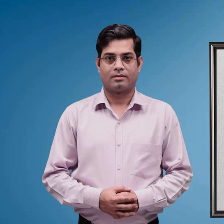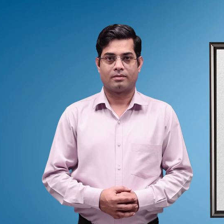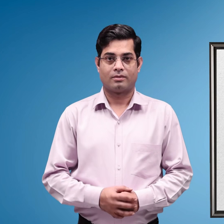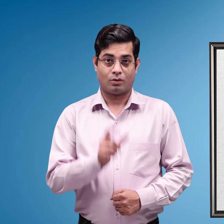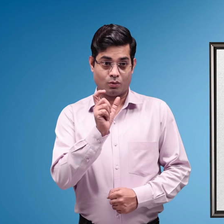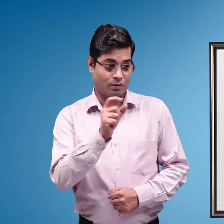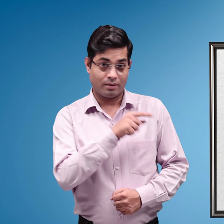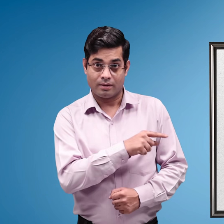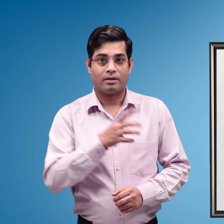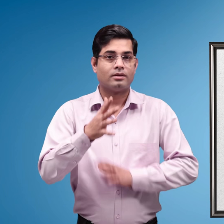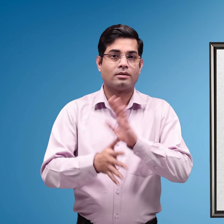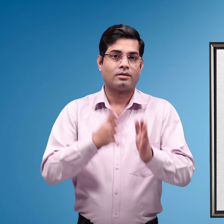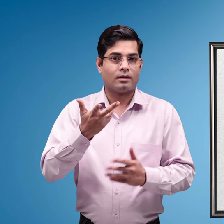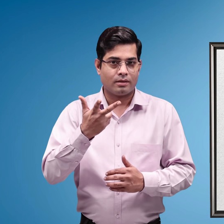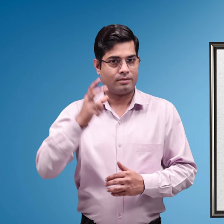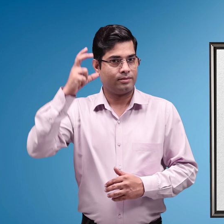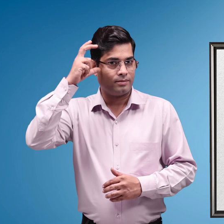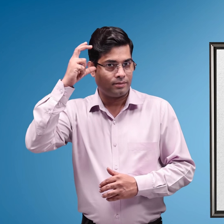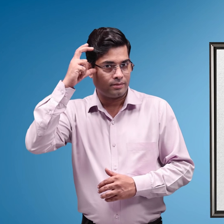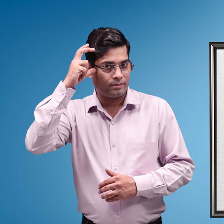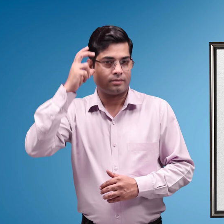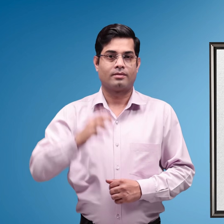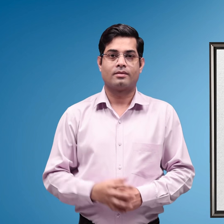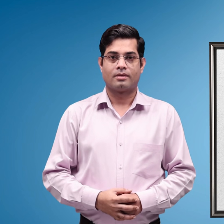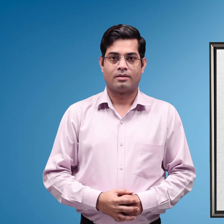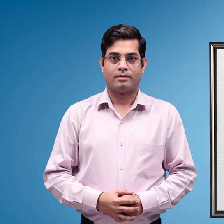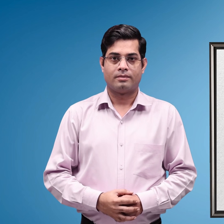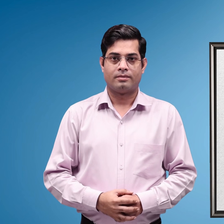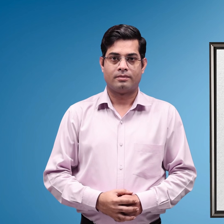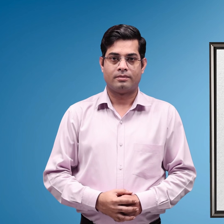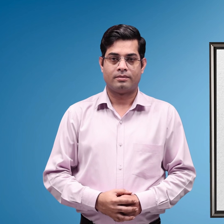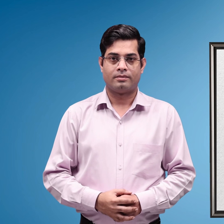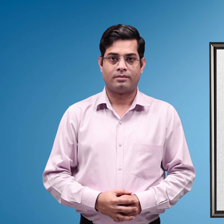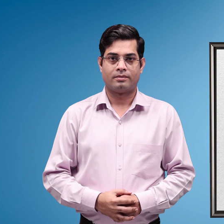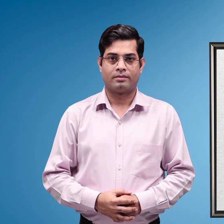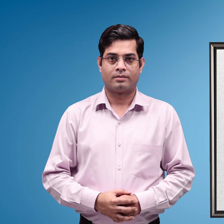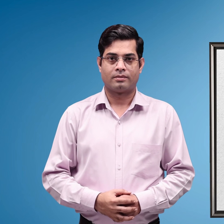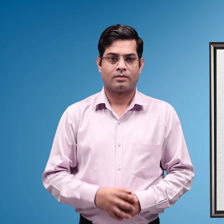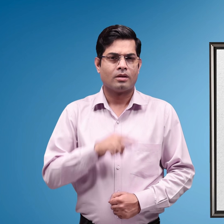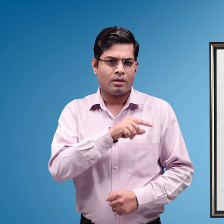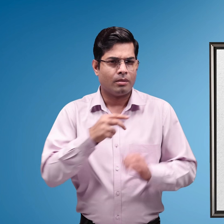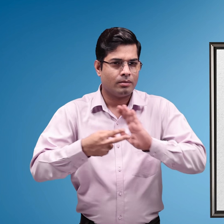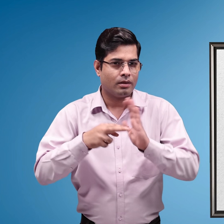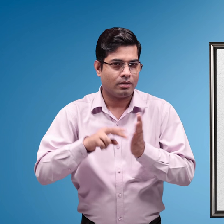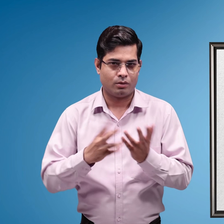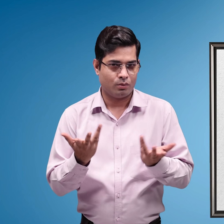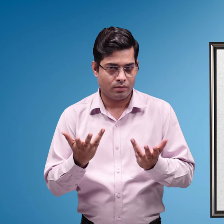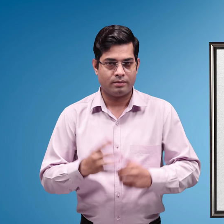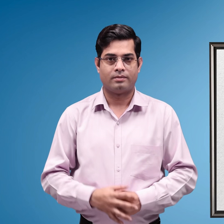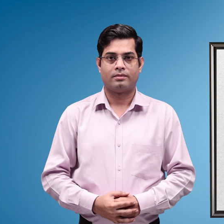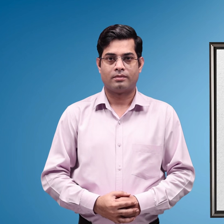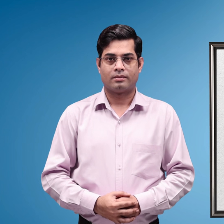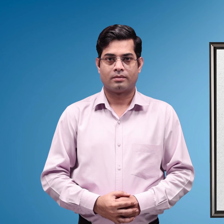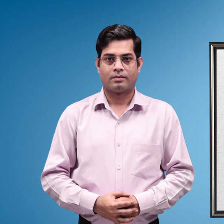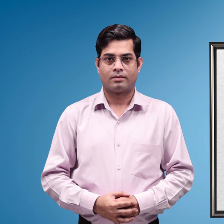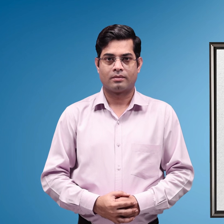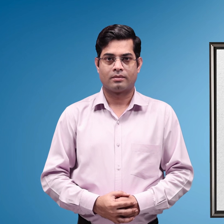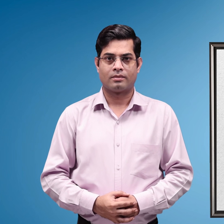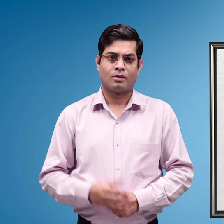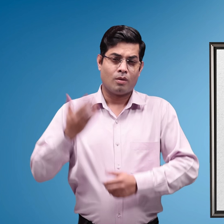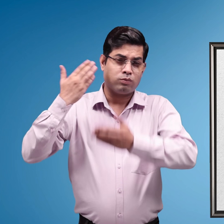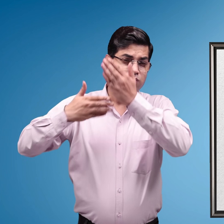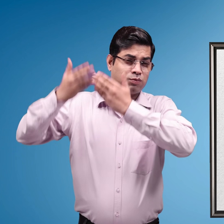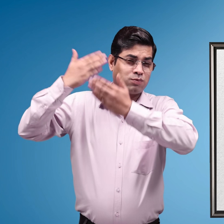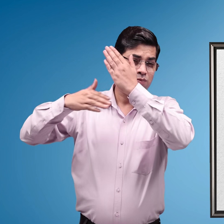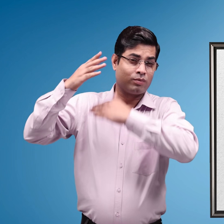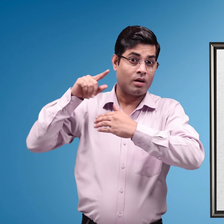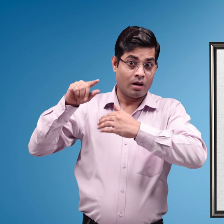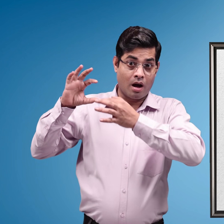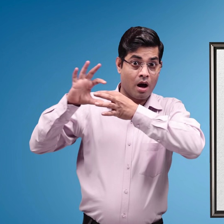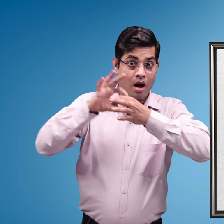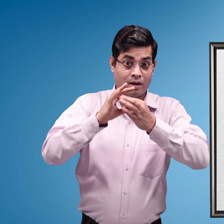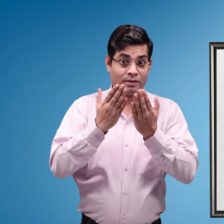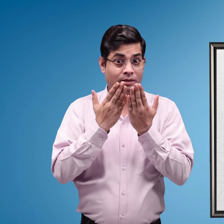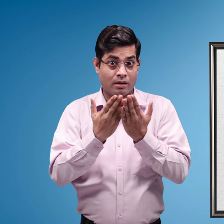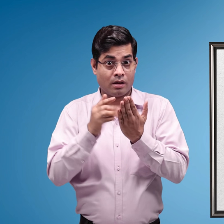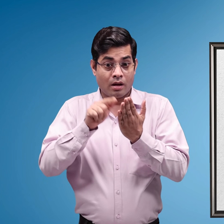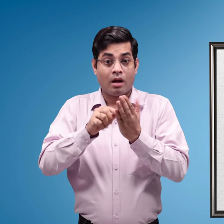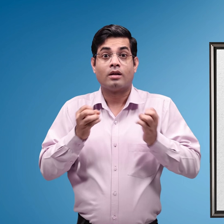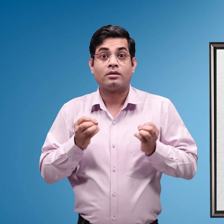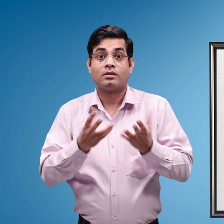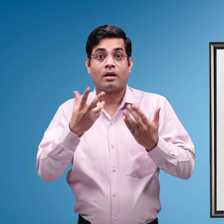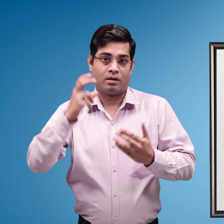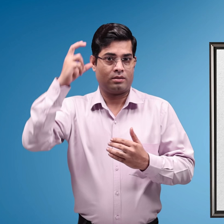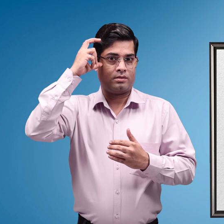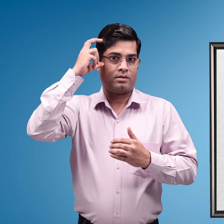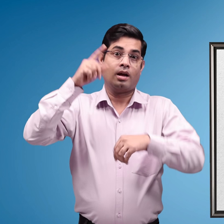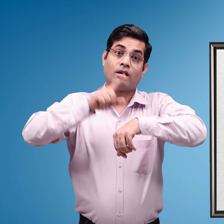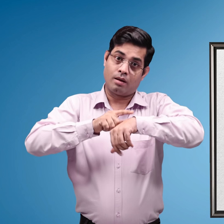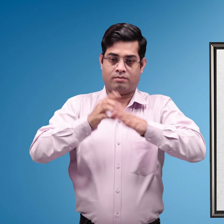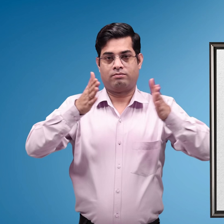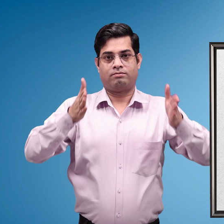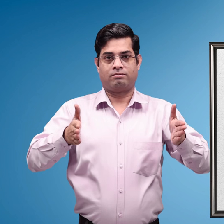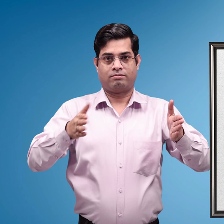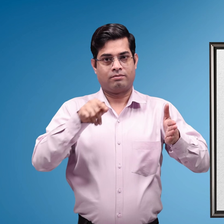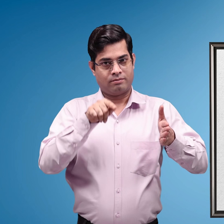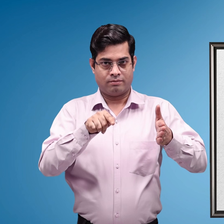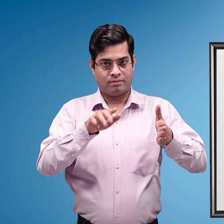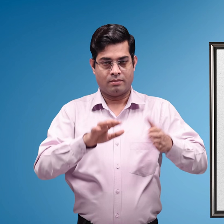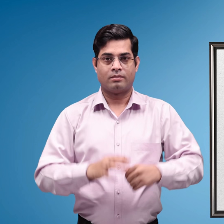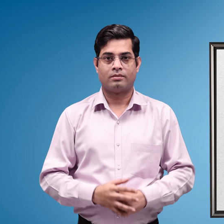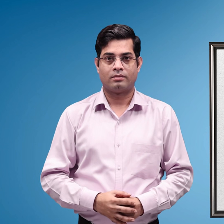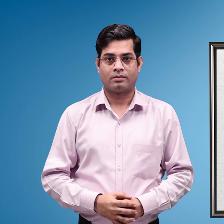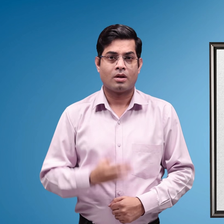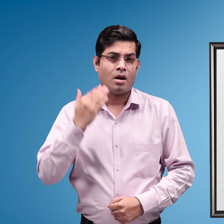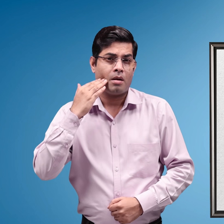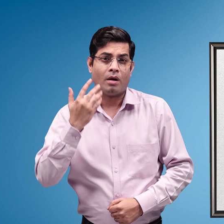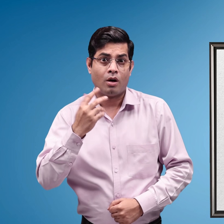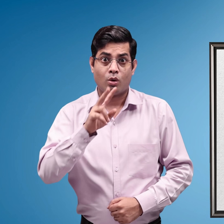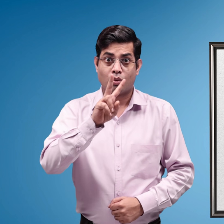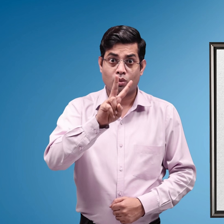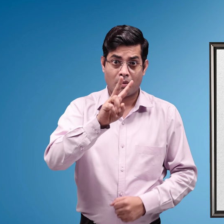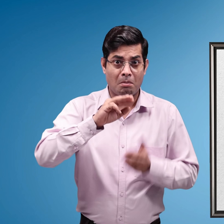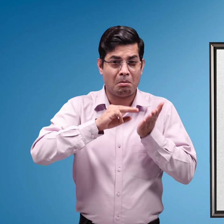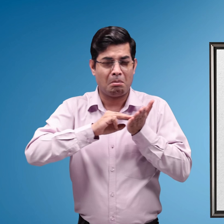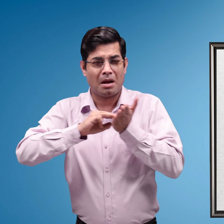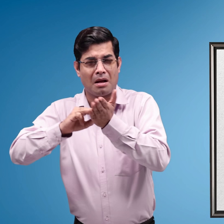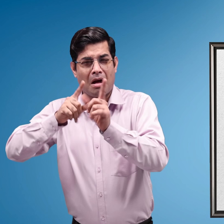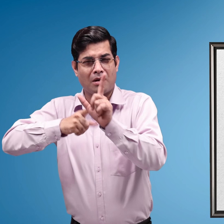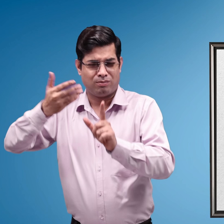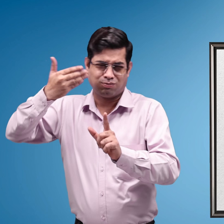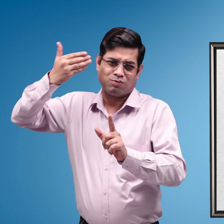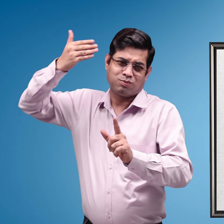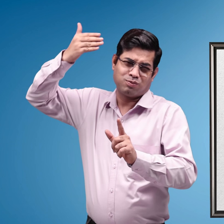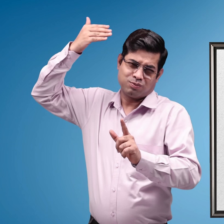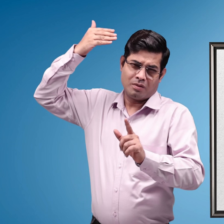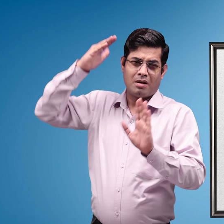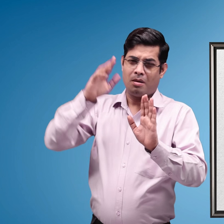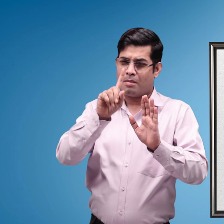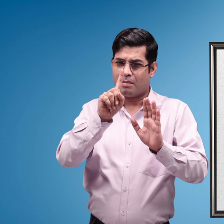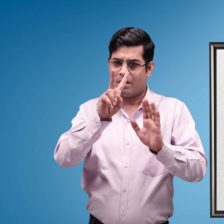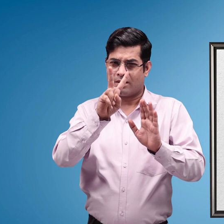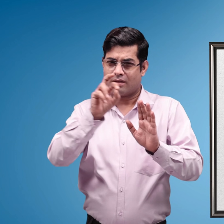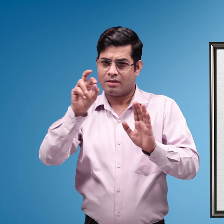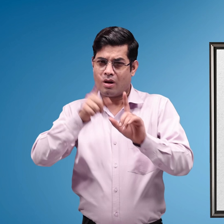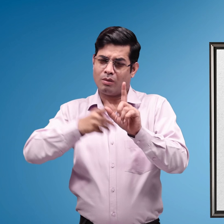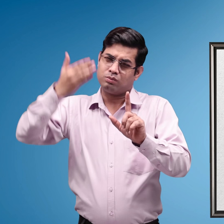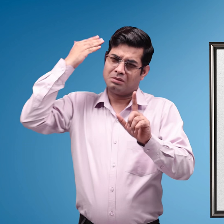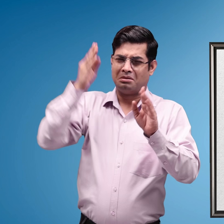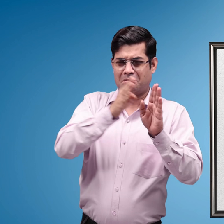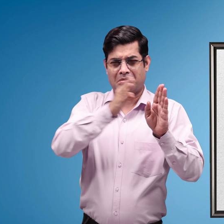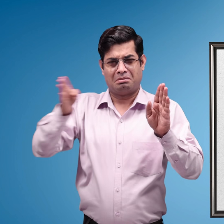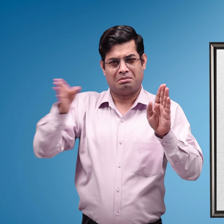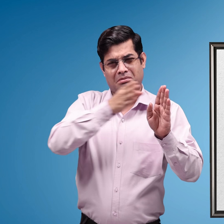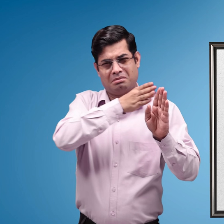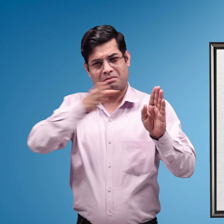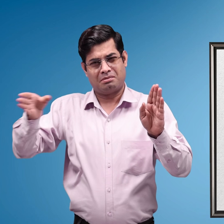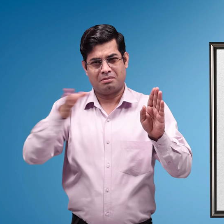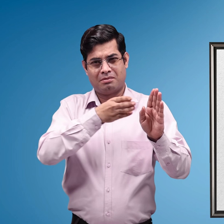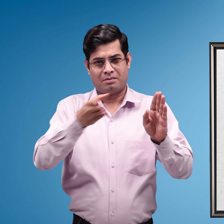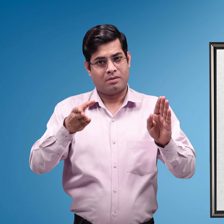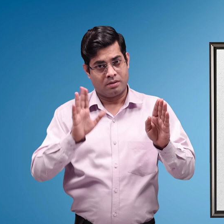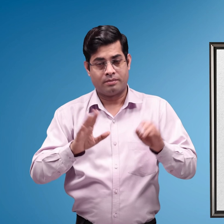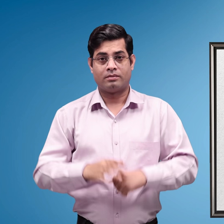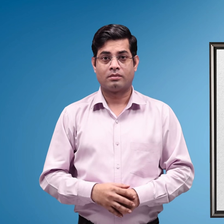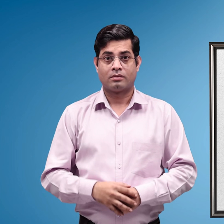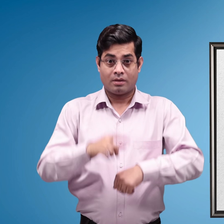Palaeolithic This sign means Paleolithic age or Old Stone Age. It refers to the earliest period that we study in history. The Palaeolithic period extends from 2 million years ago to about 12,000 years ago.